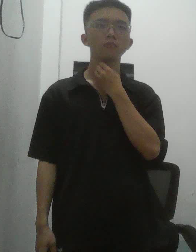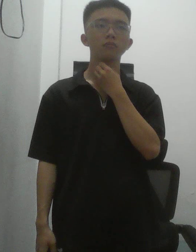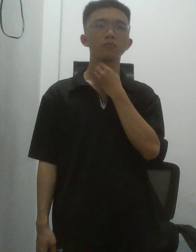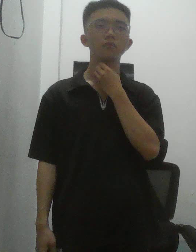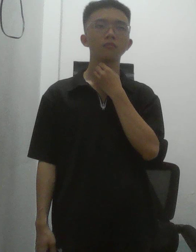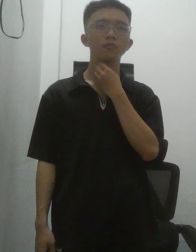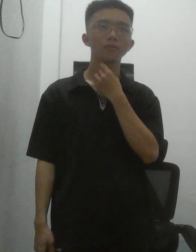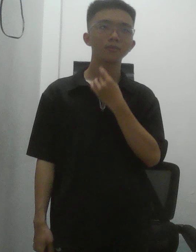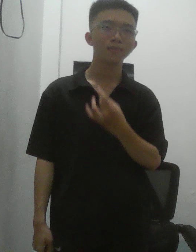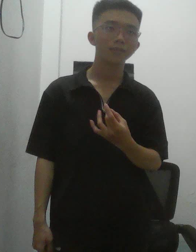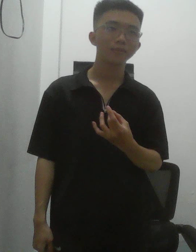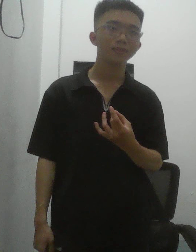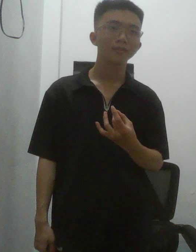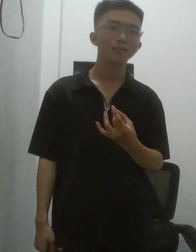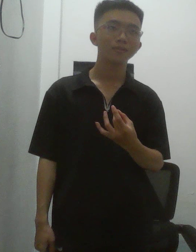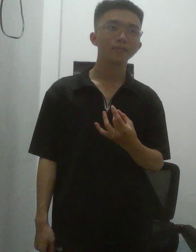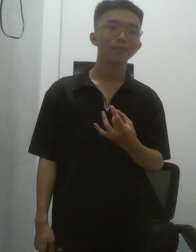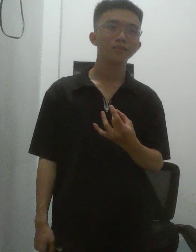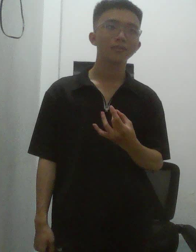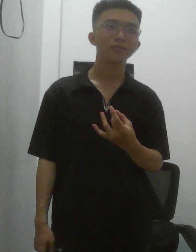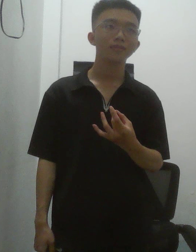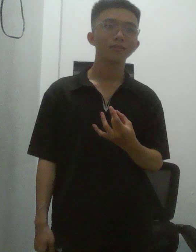thich